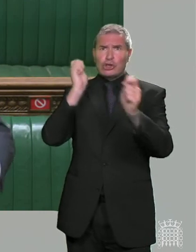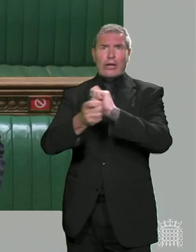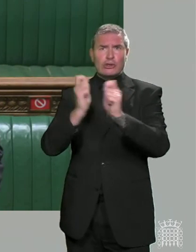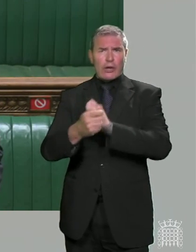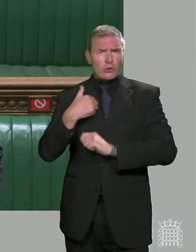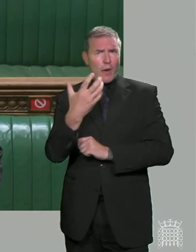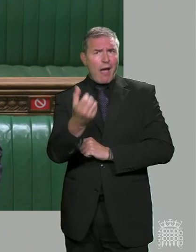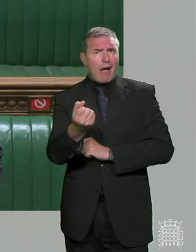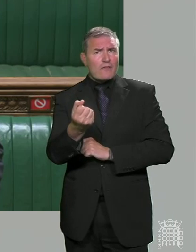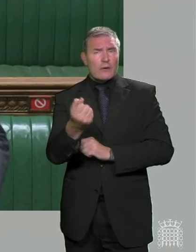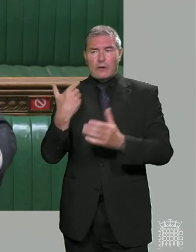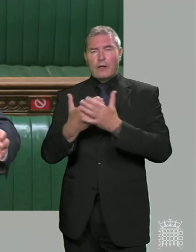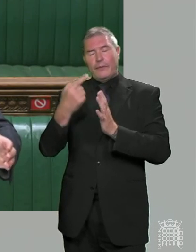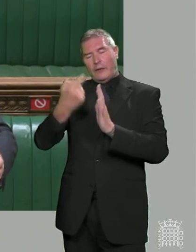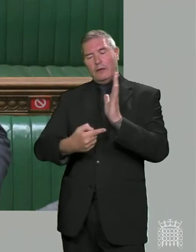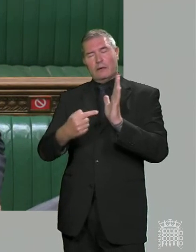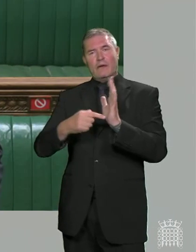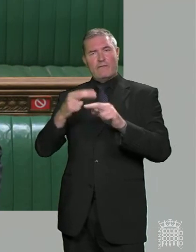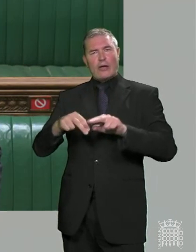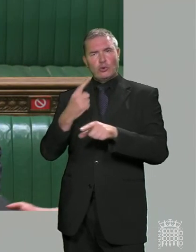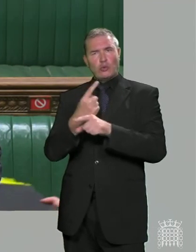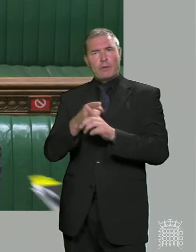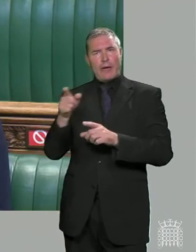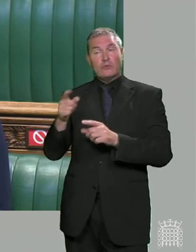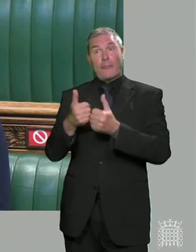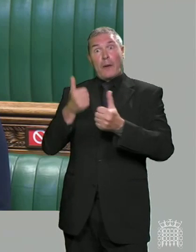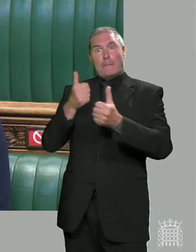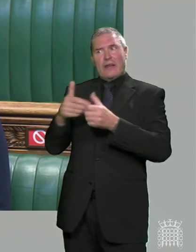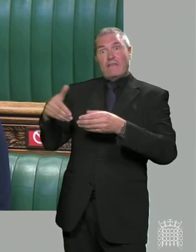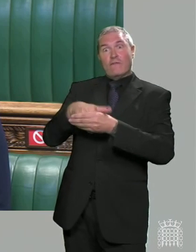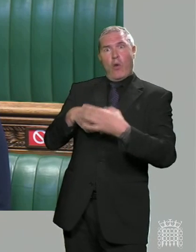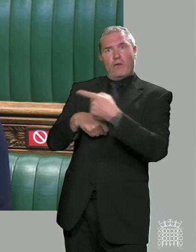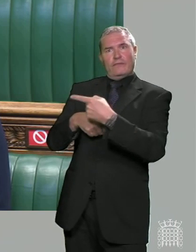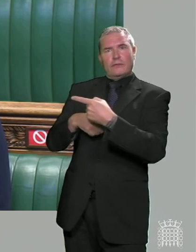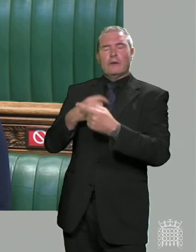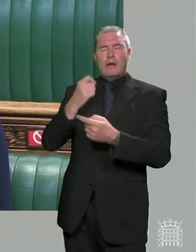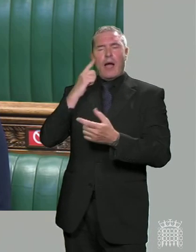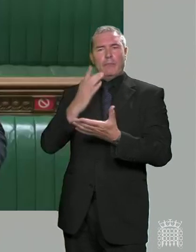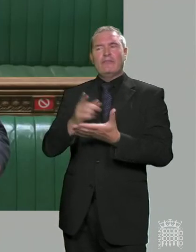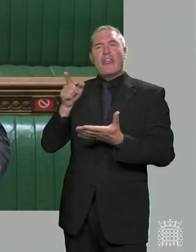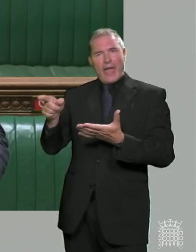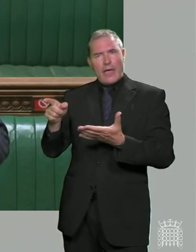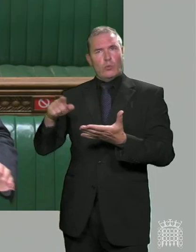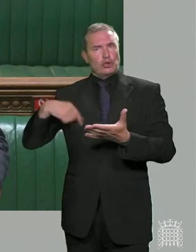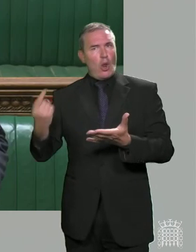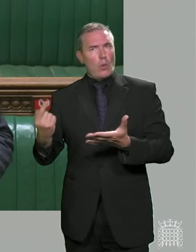I know the structure in question and I do believe that Ballymore, the company concerned, has been too slow.